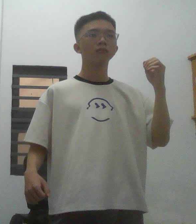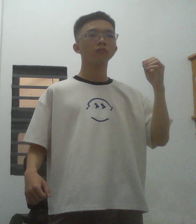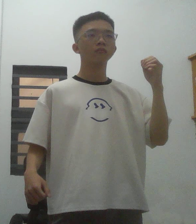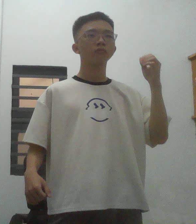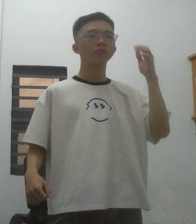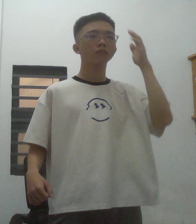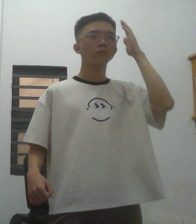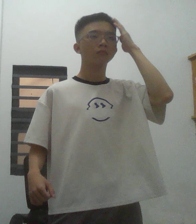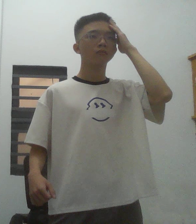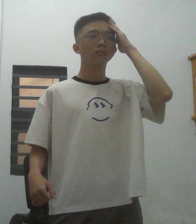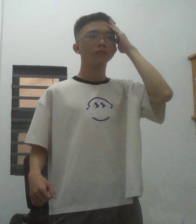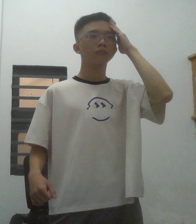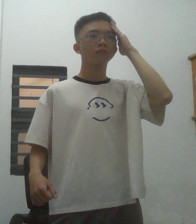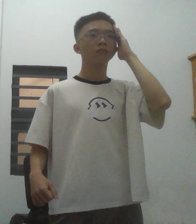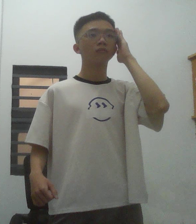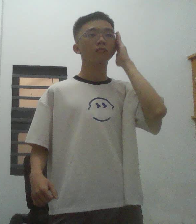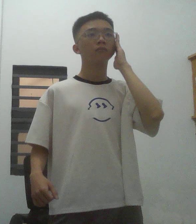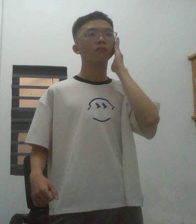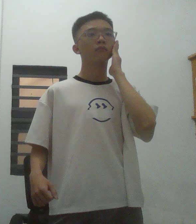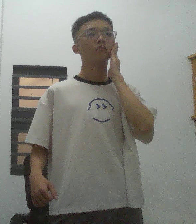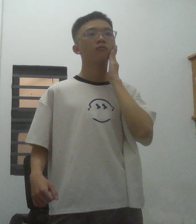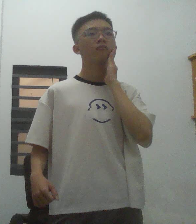dep